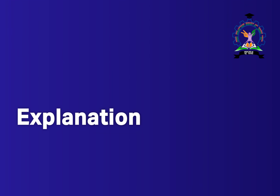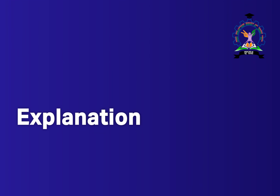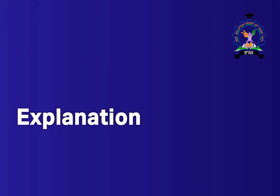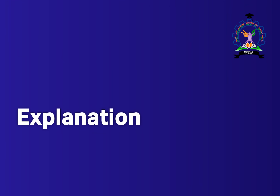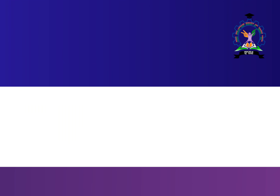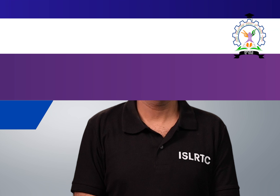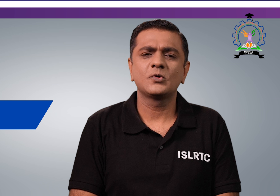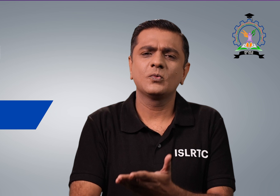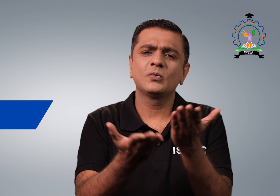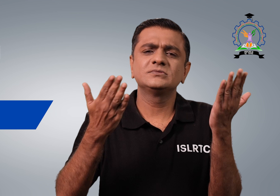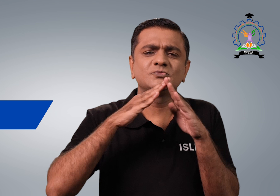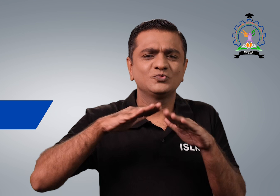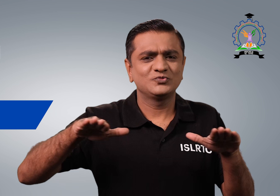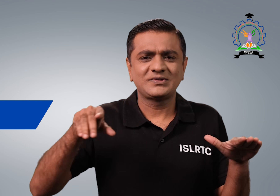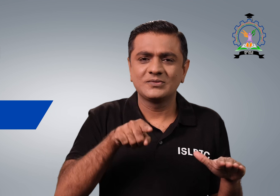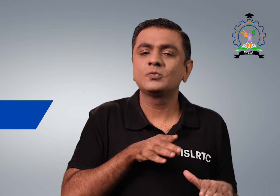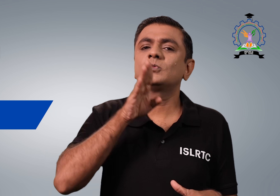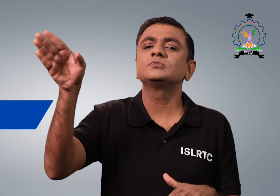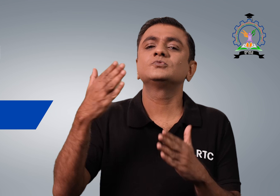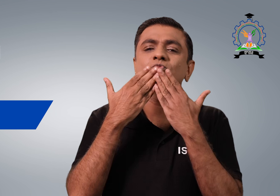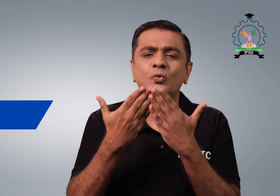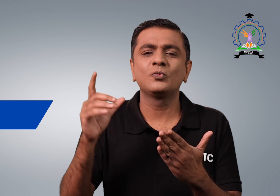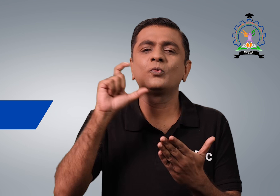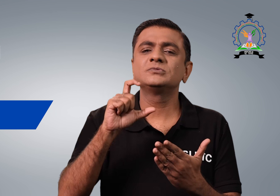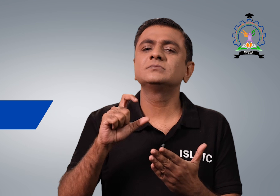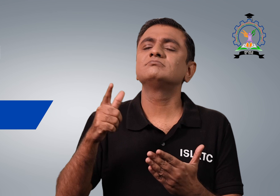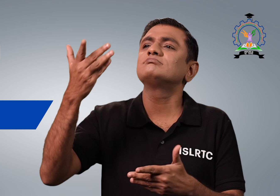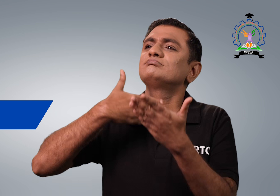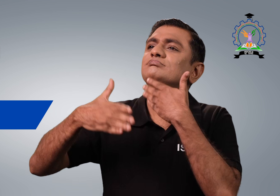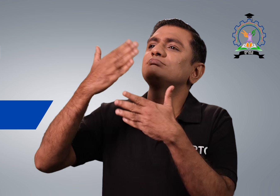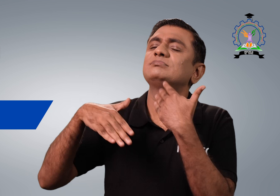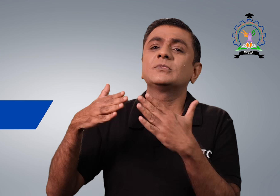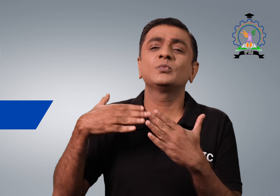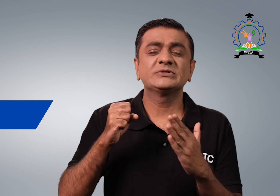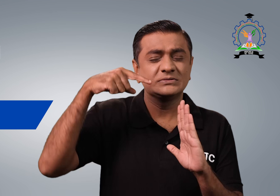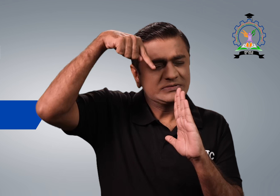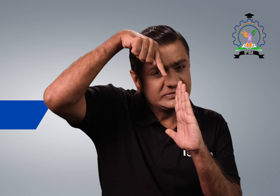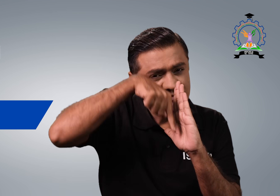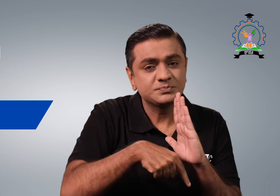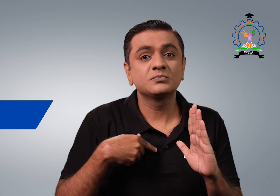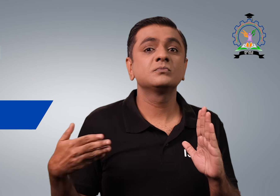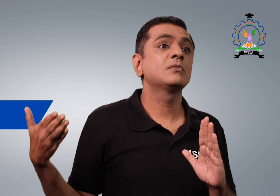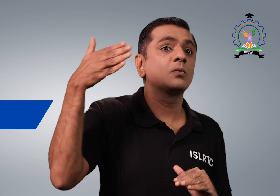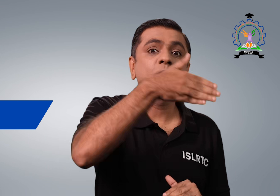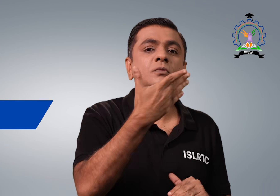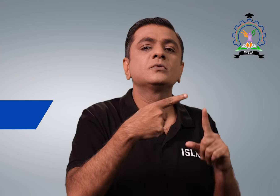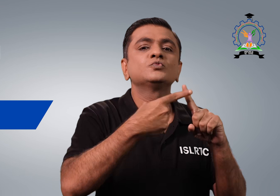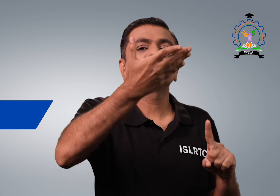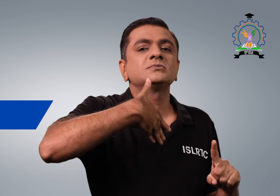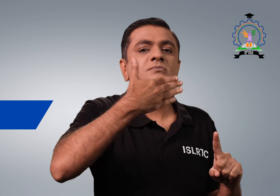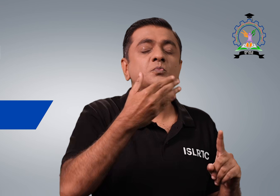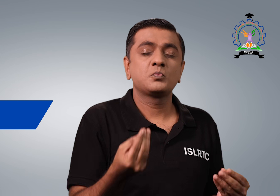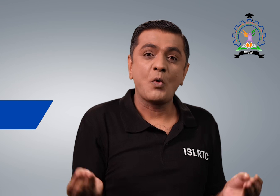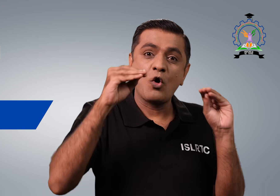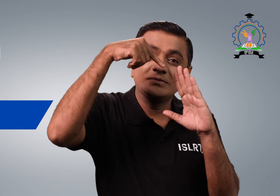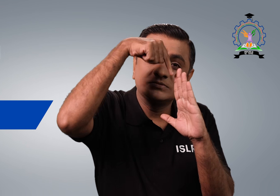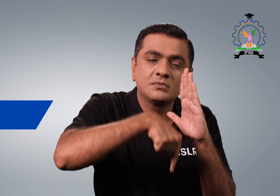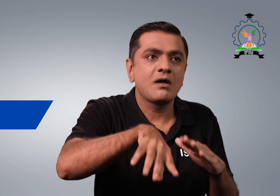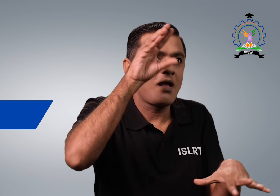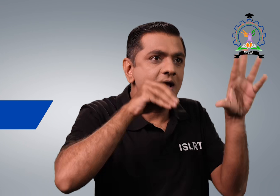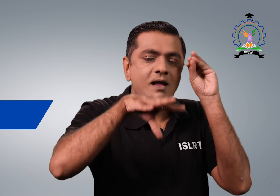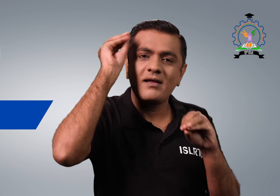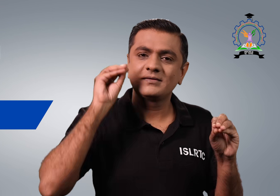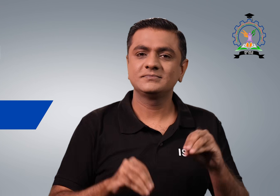Tuitions are extra classes a child takes after school for additional practice.